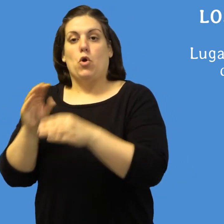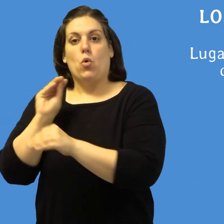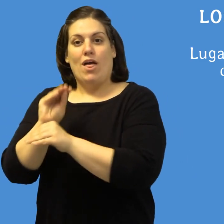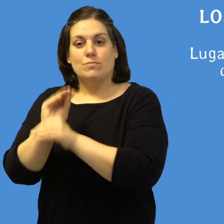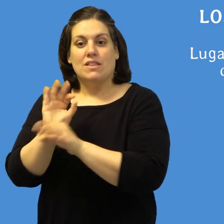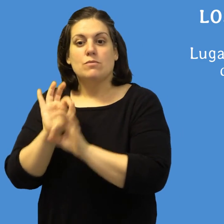cuidar